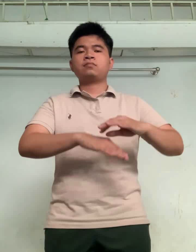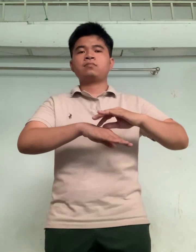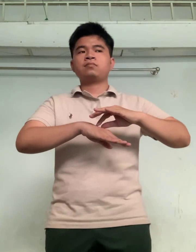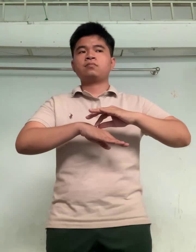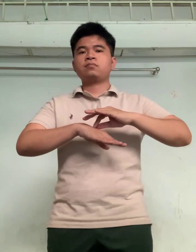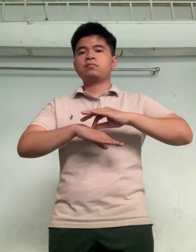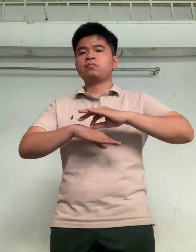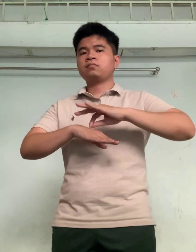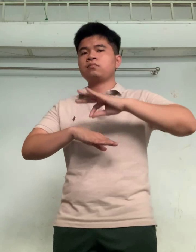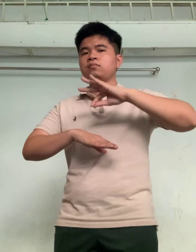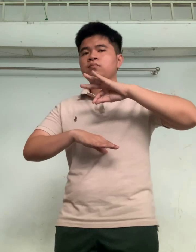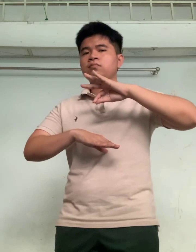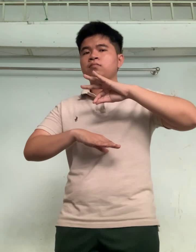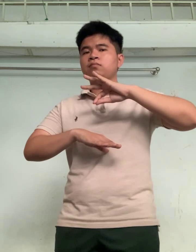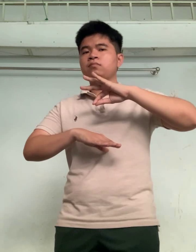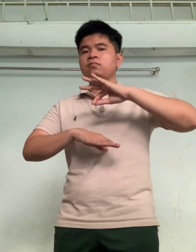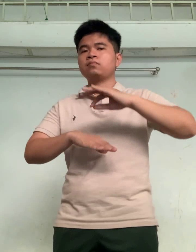tuan